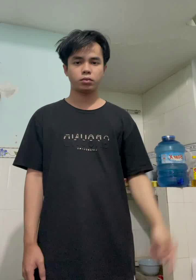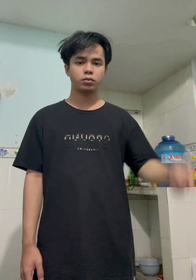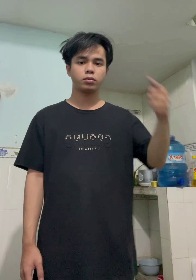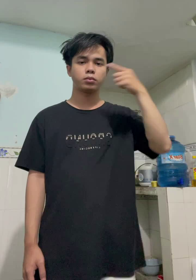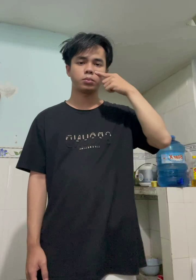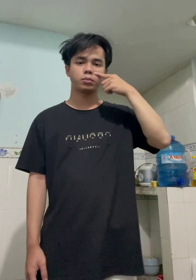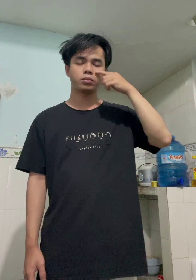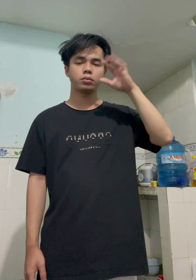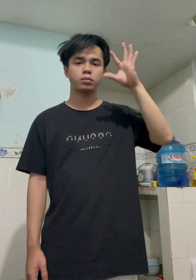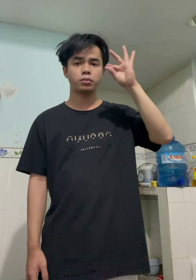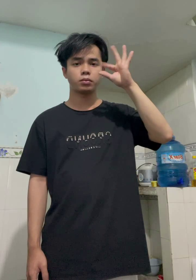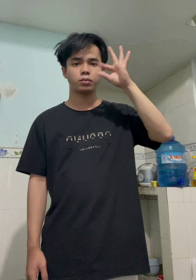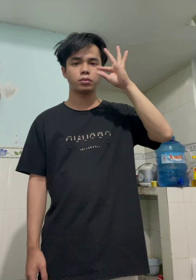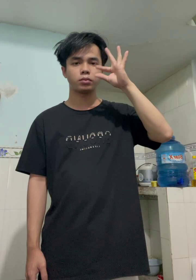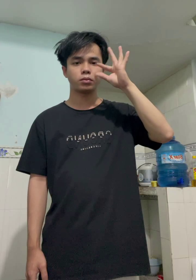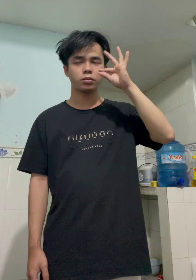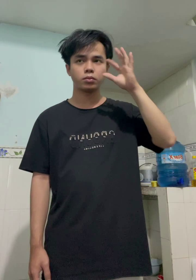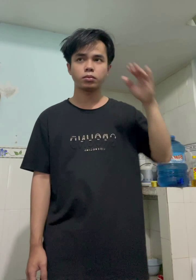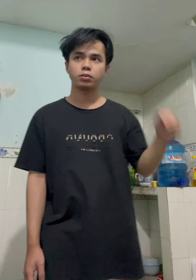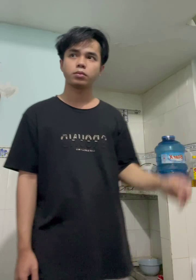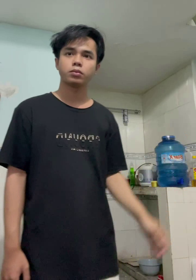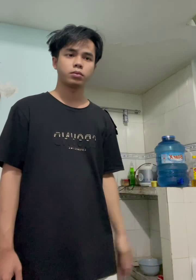lam quen